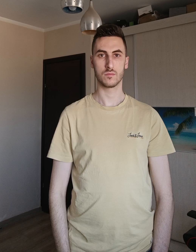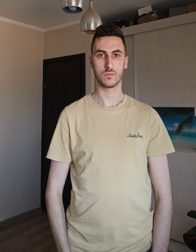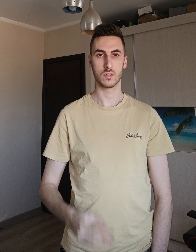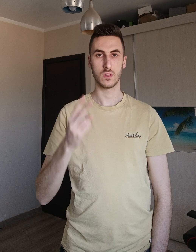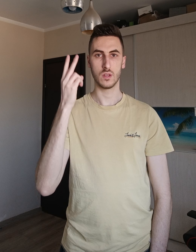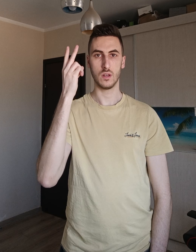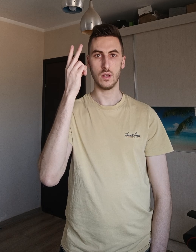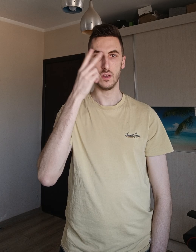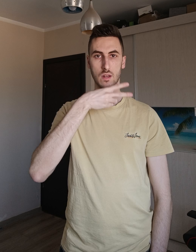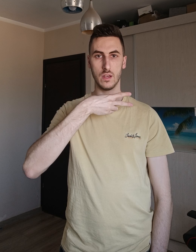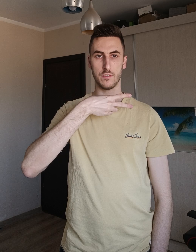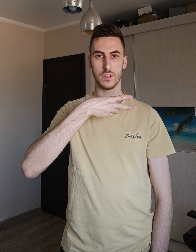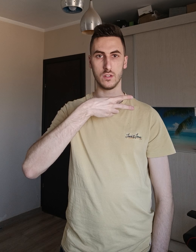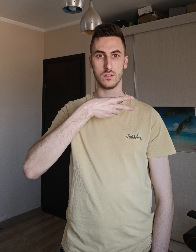להבין